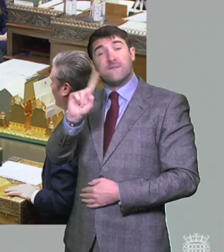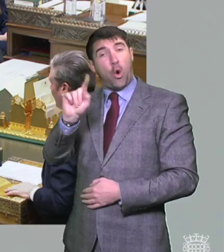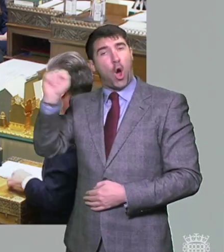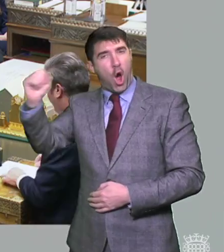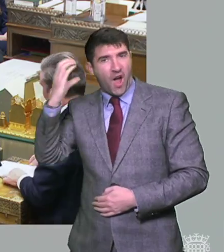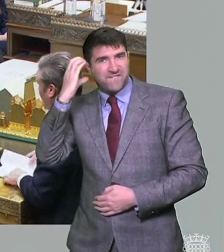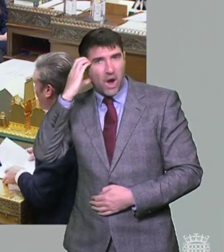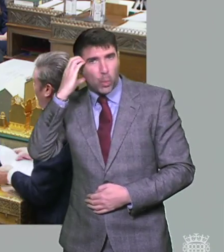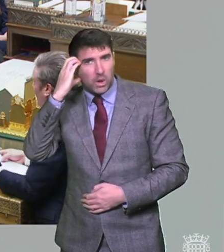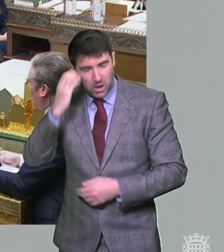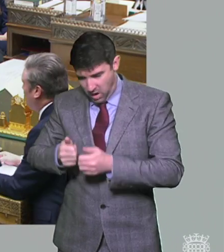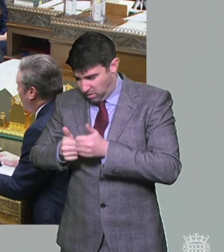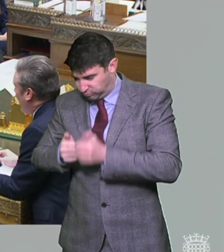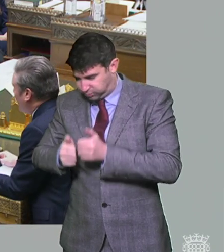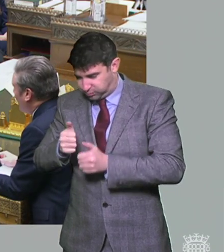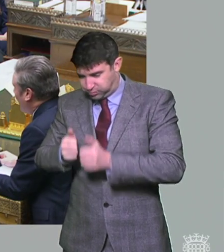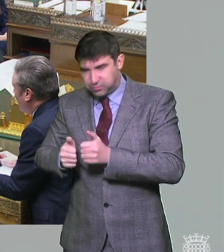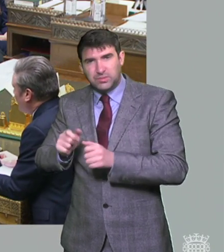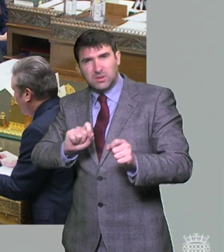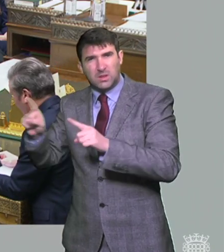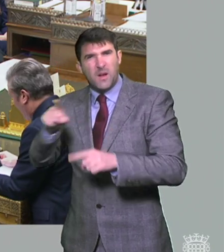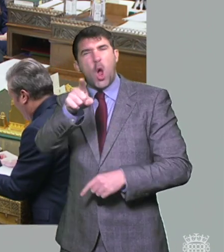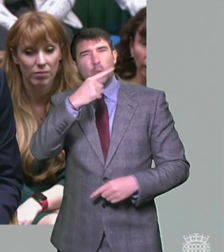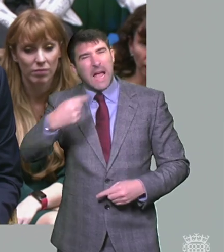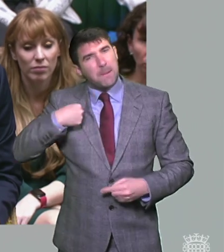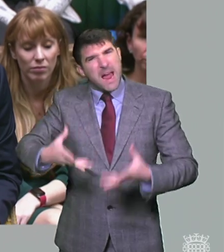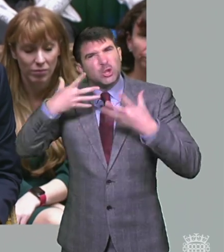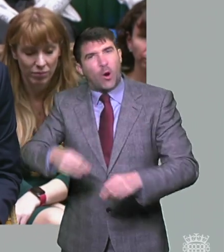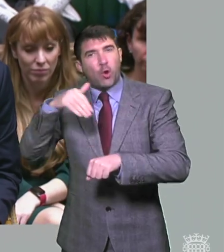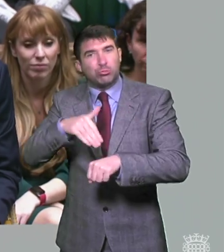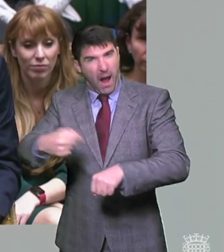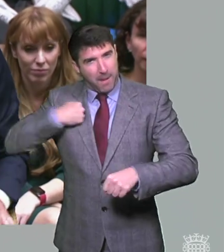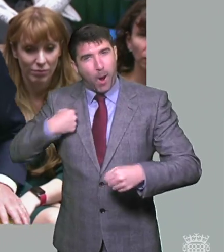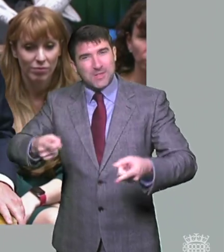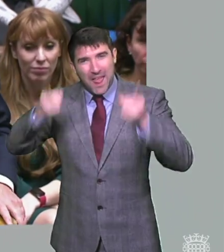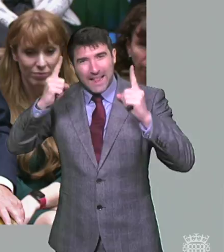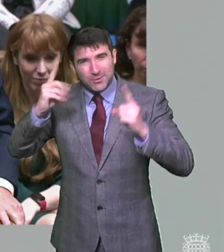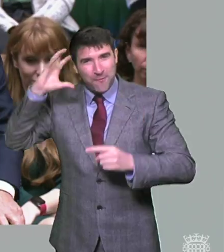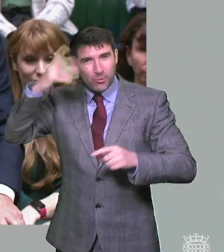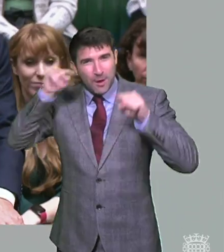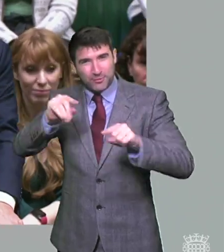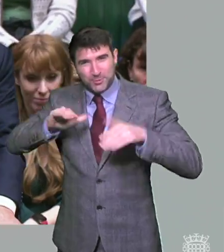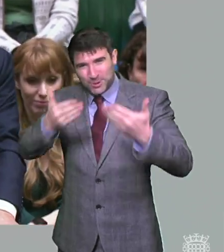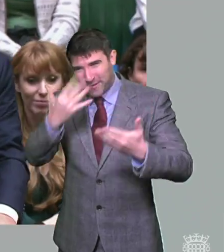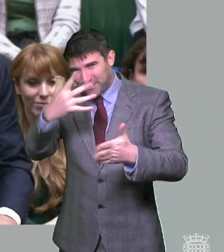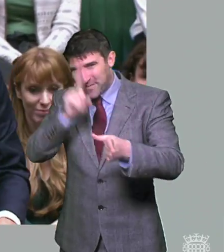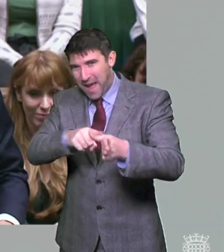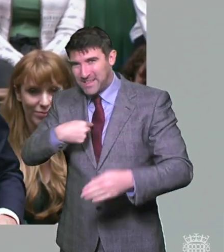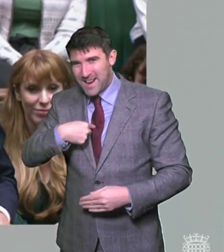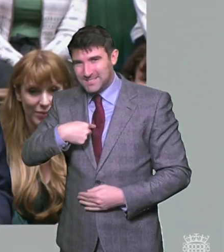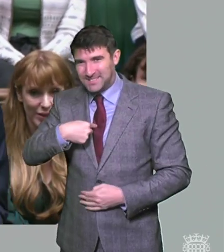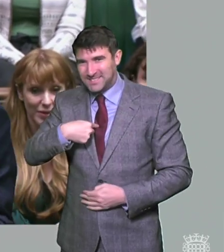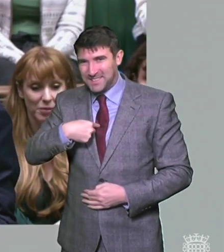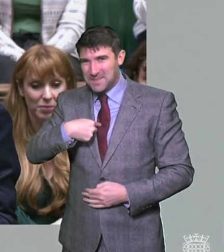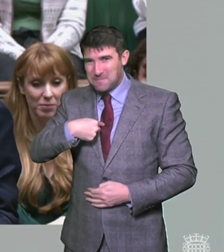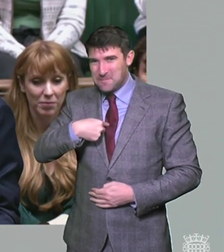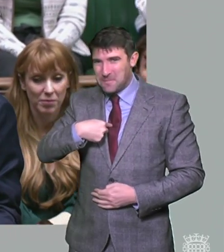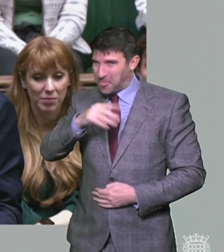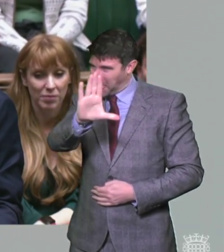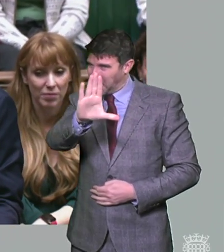Far from soft on crime, I ran the Crown Prosecution Service for five years.